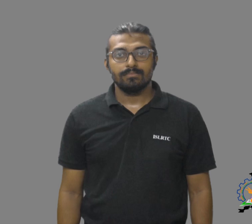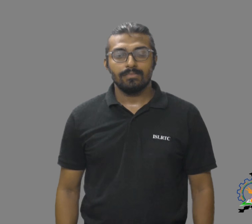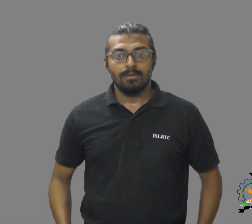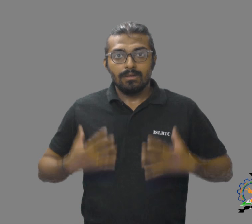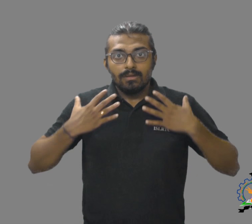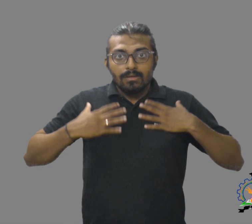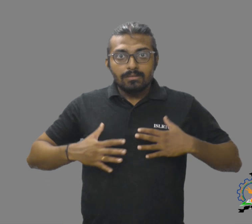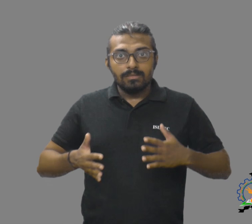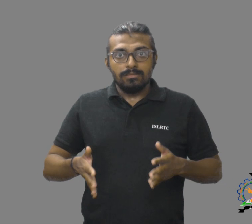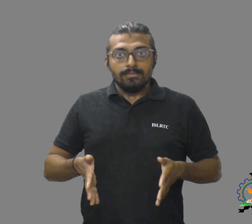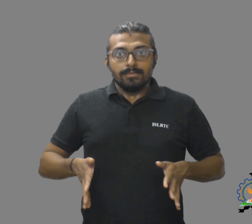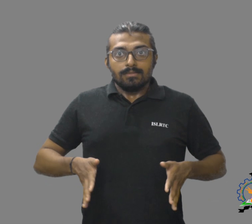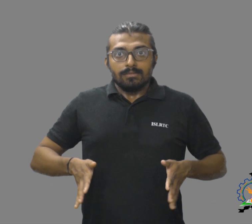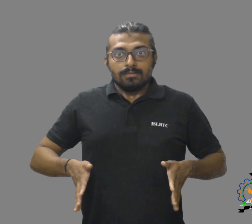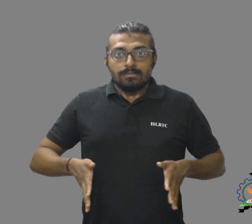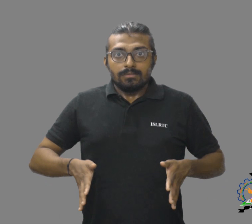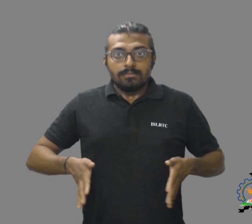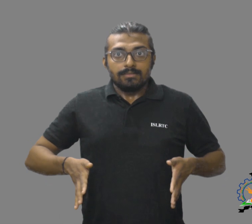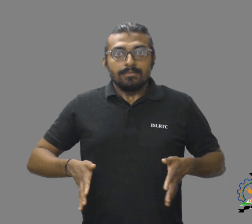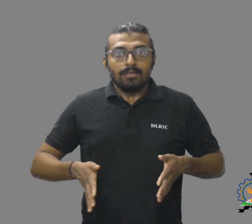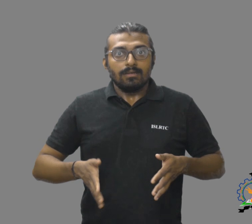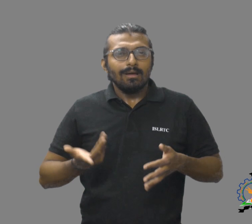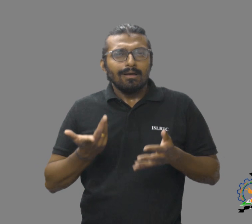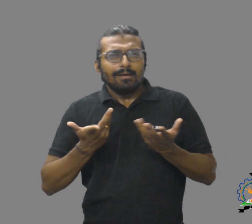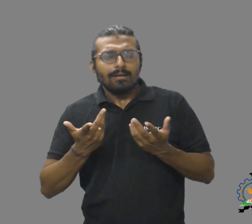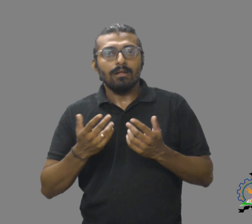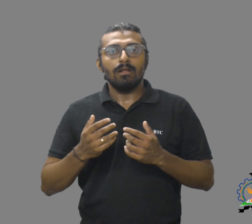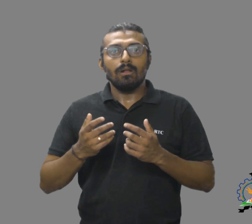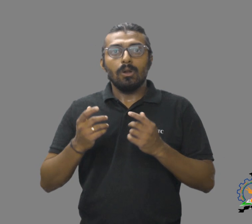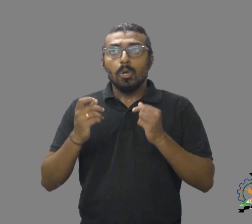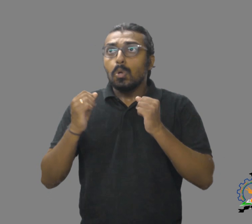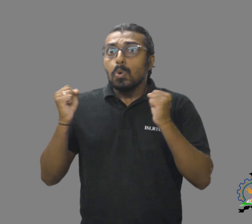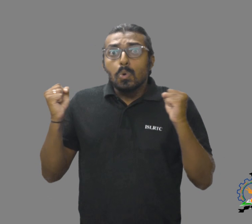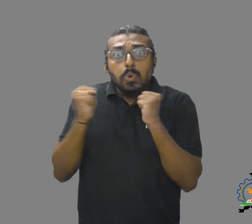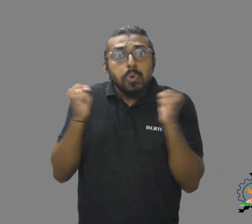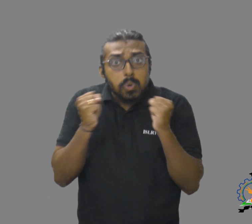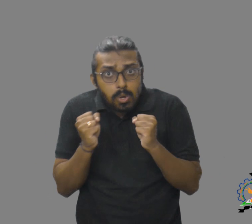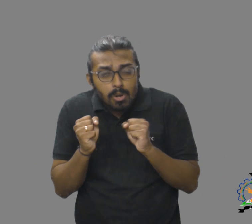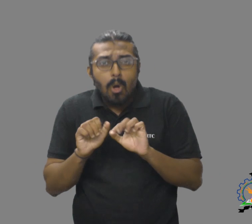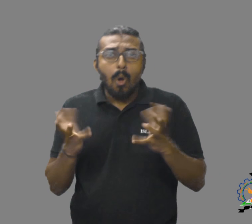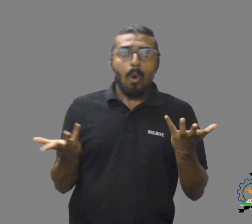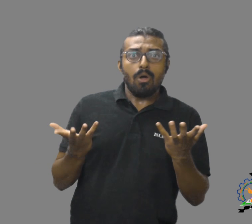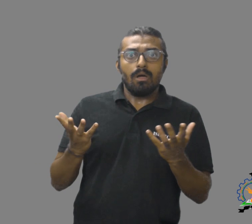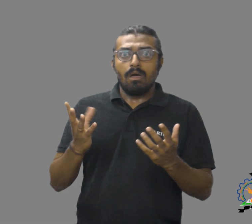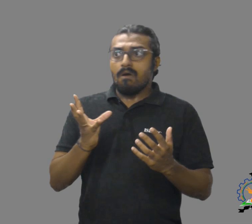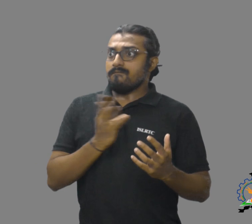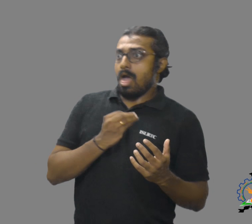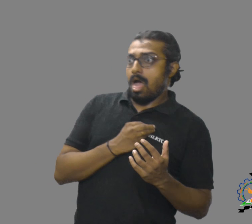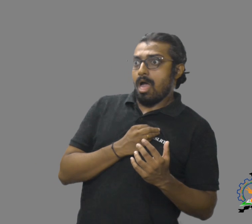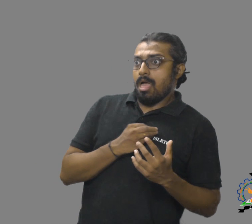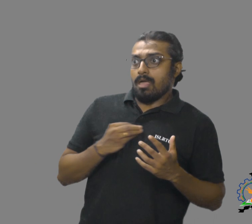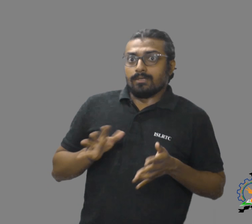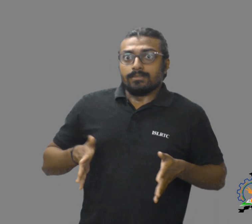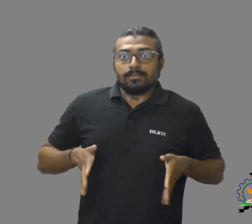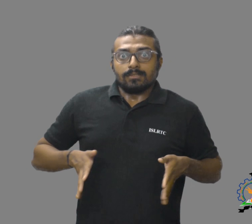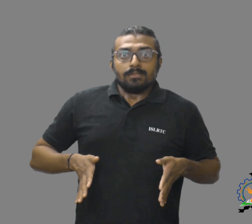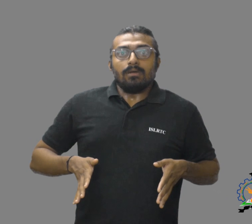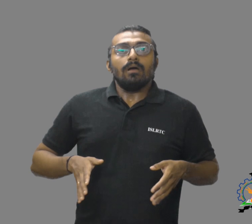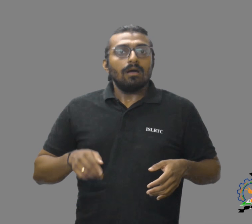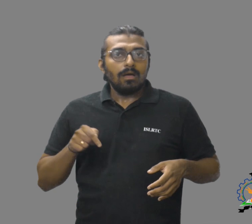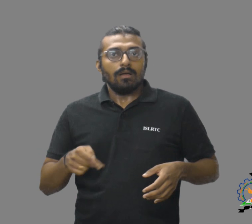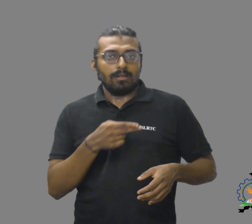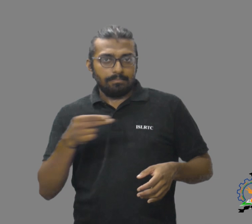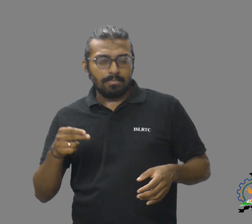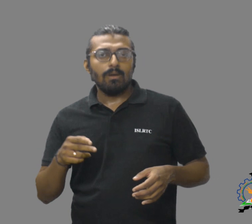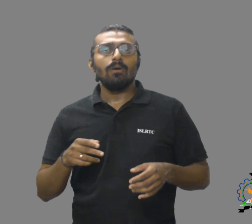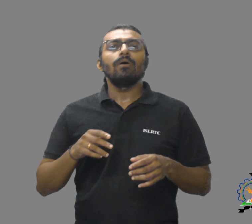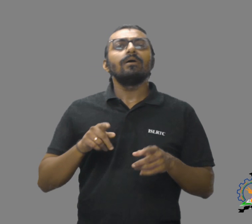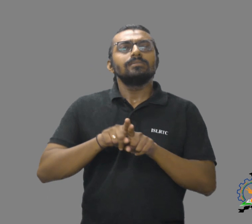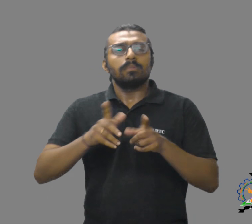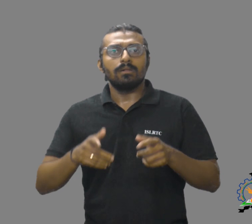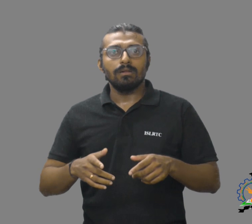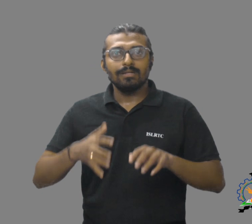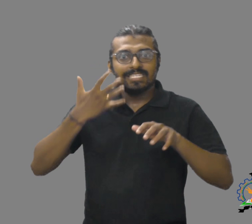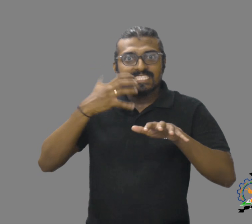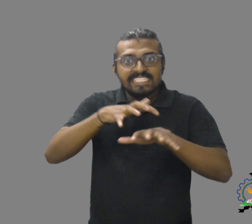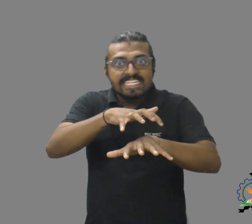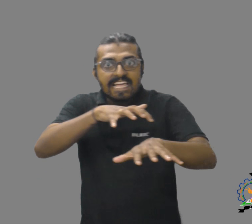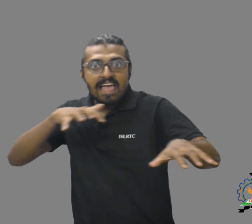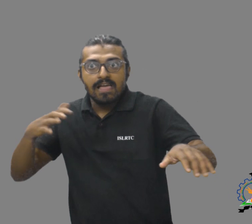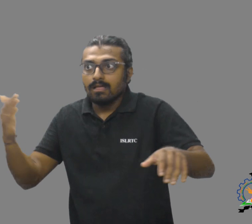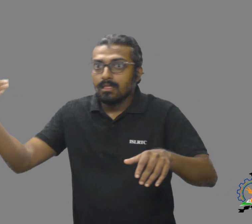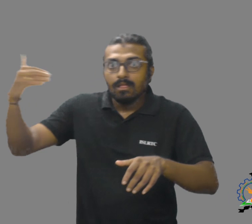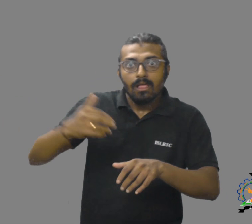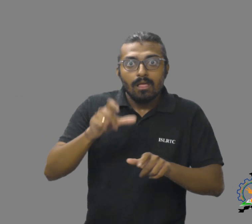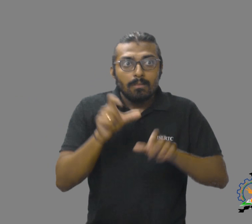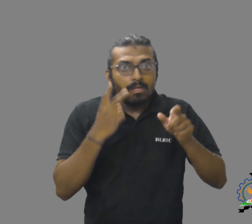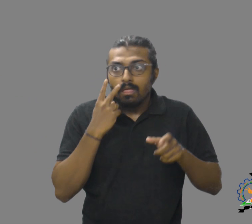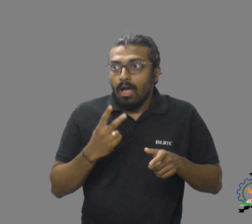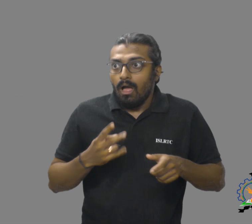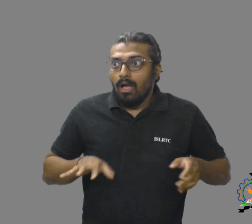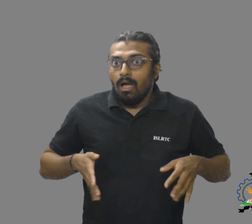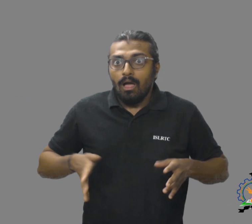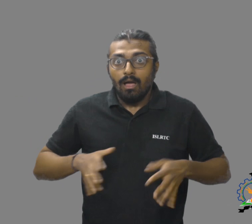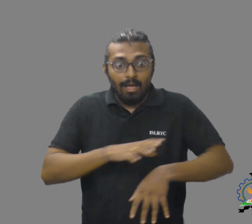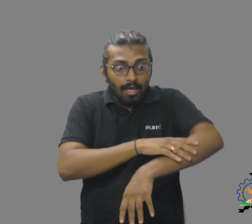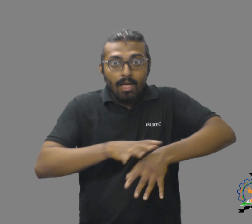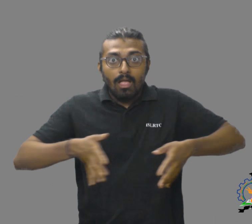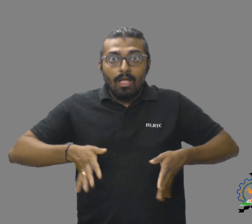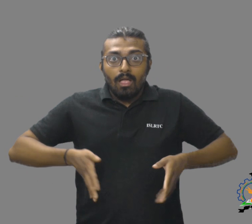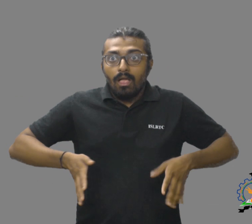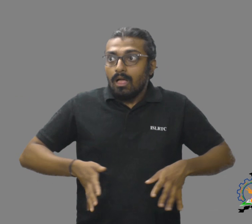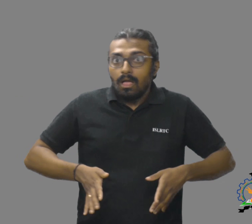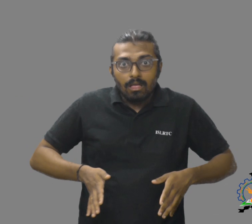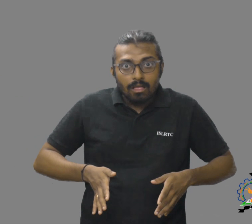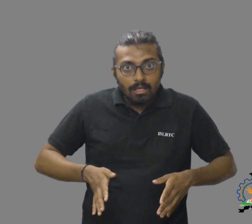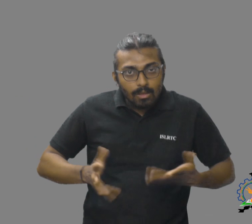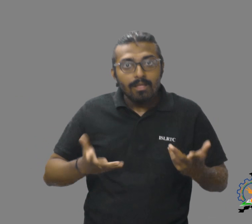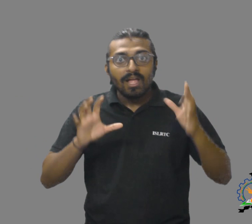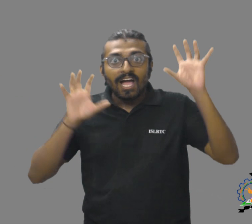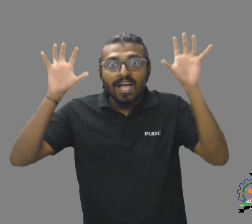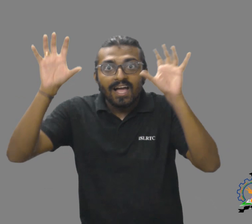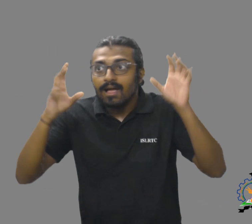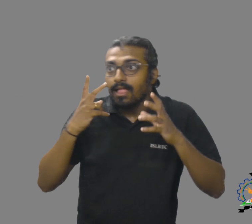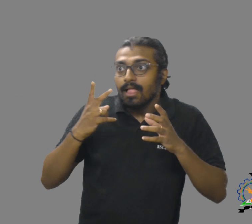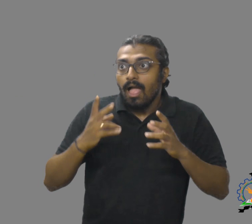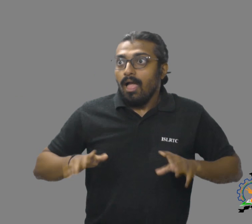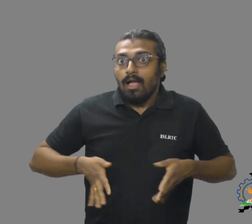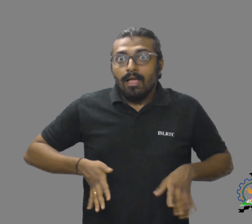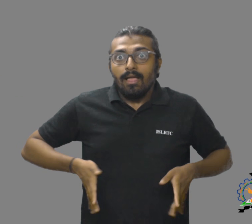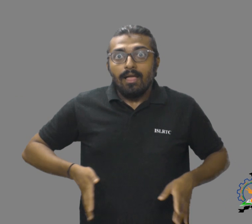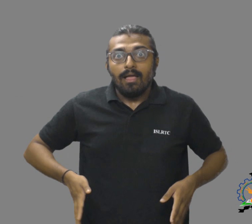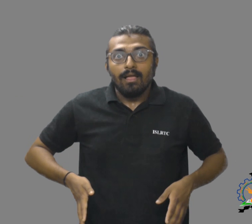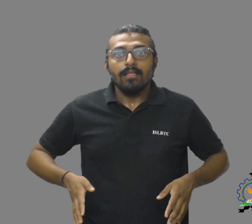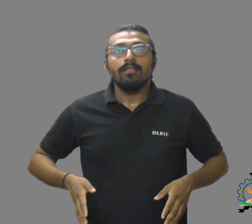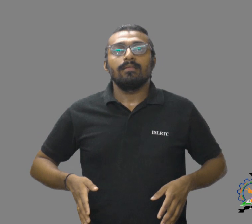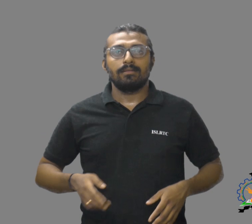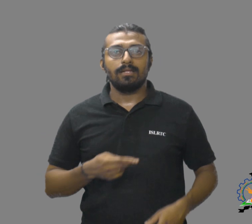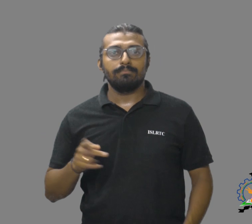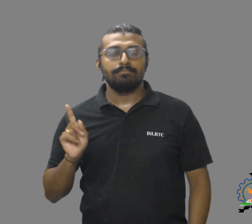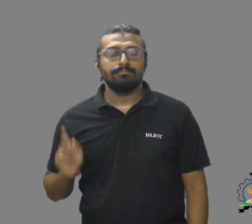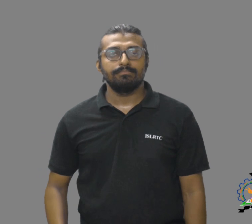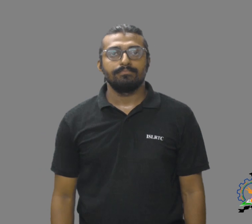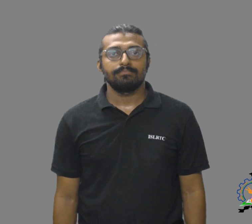Shiver